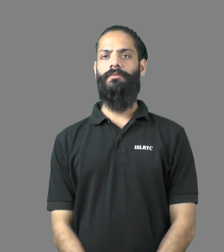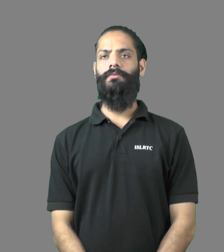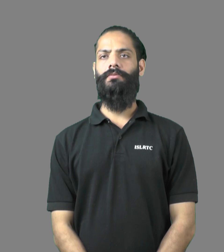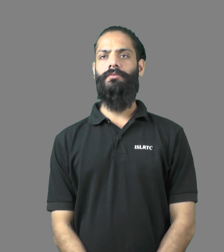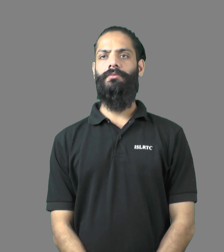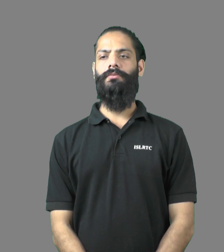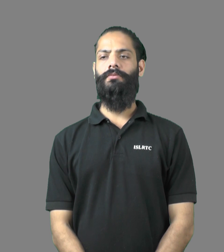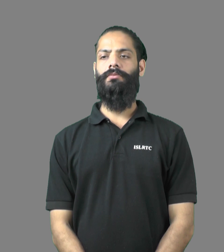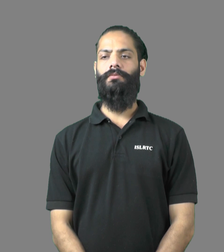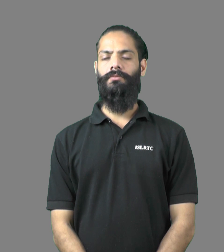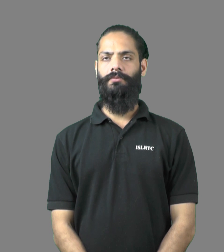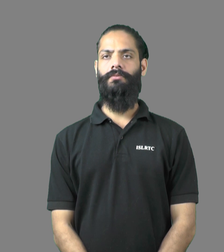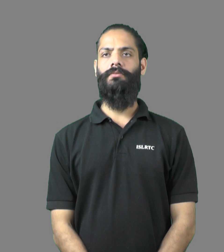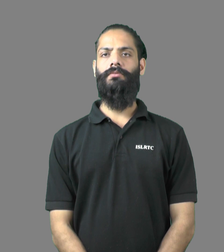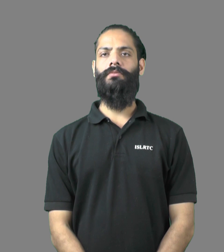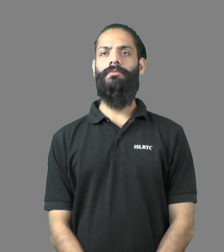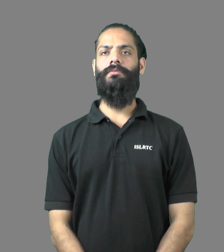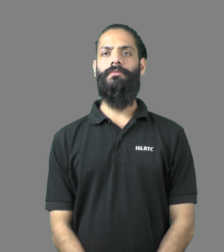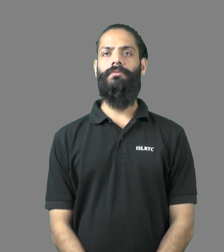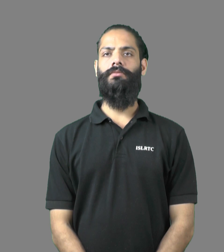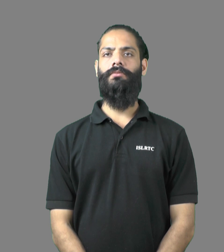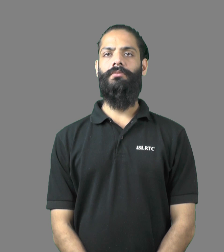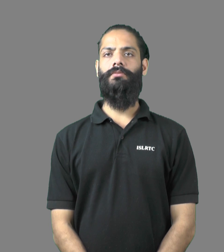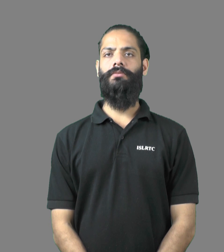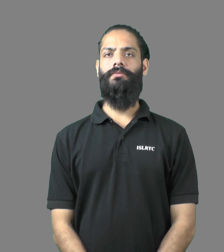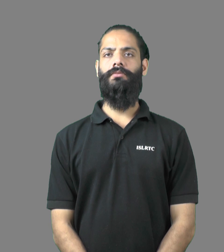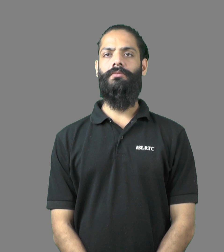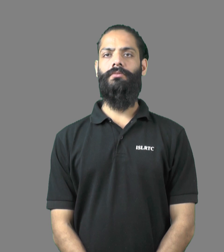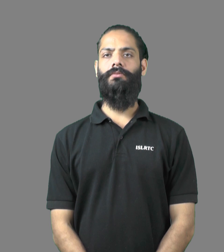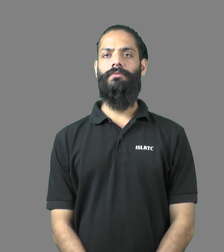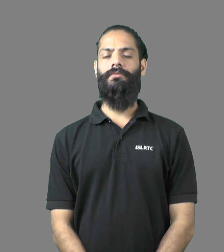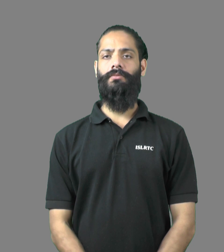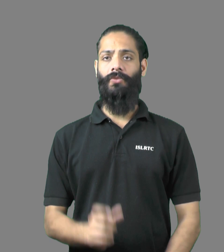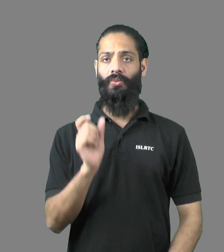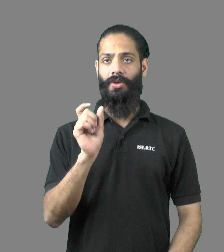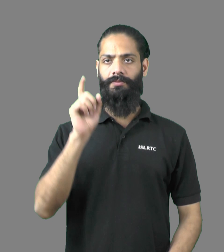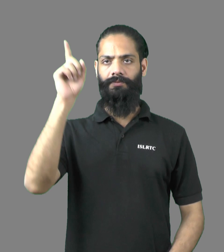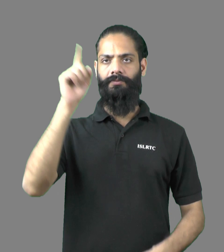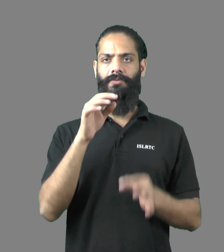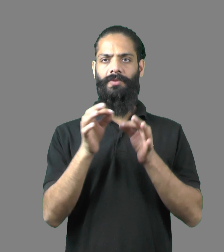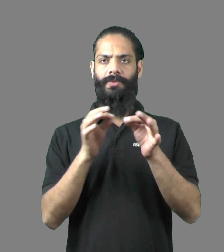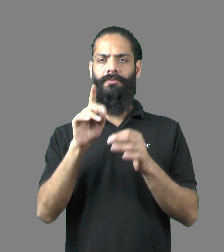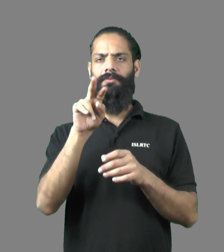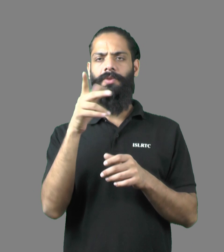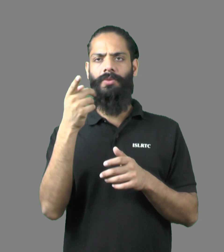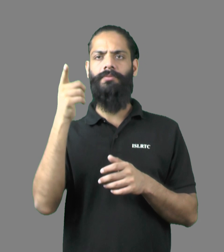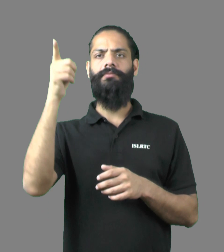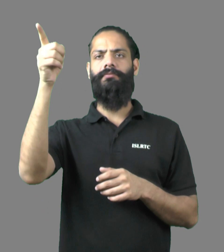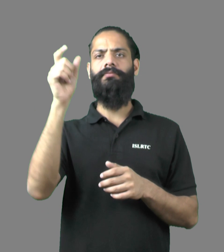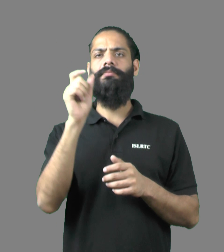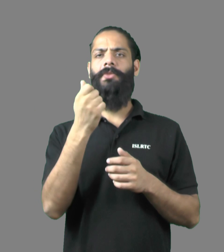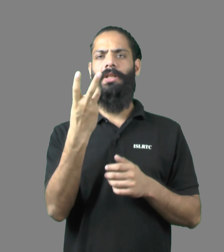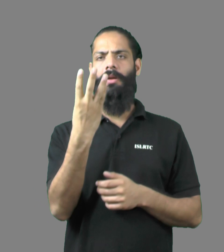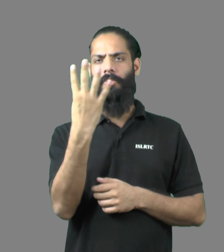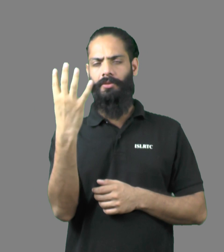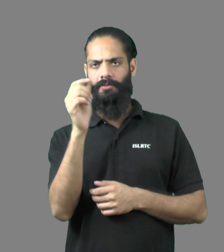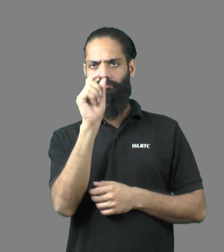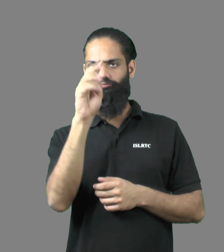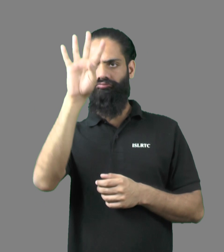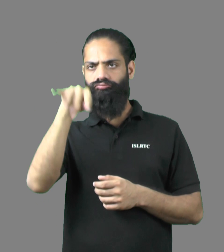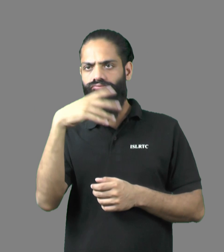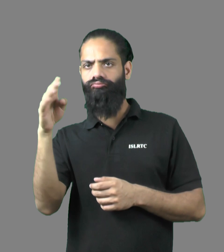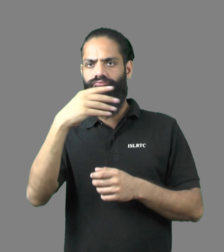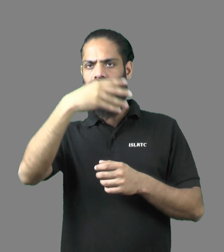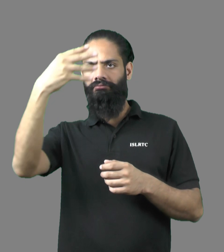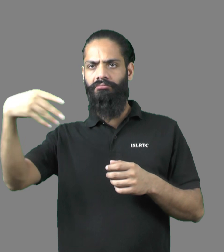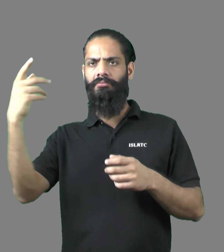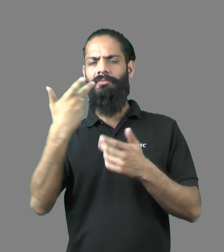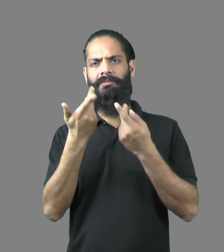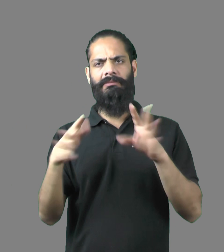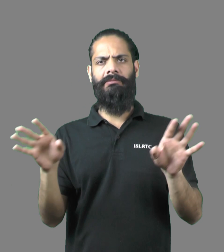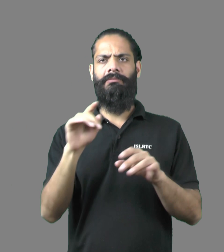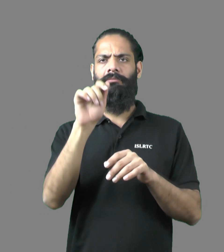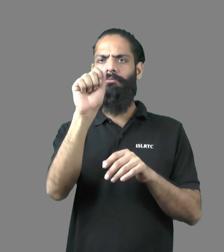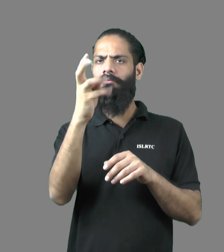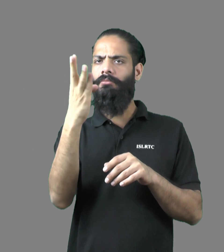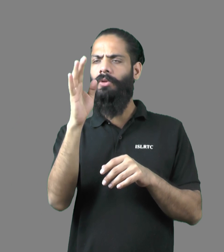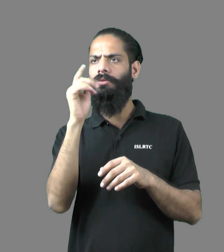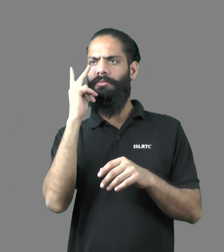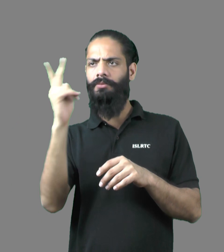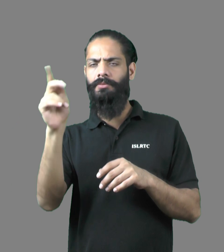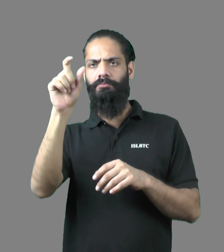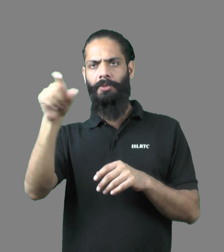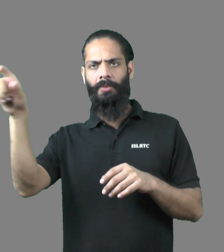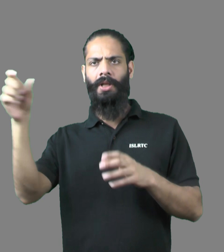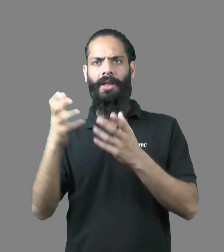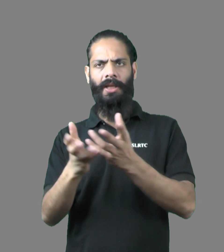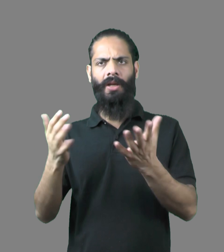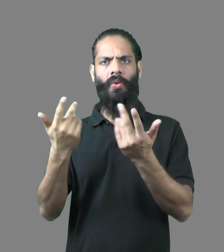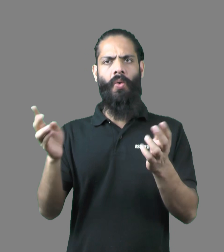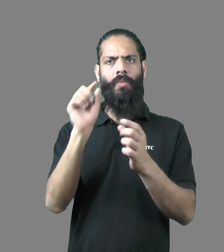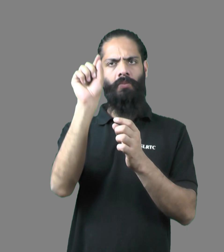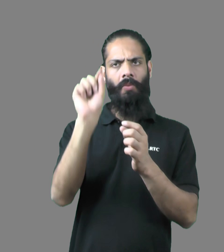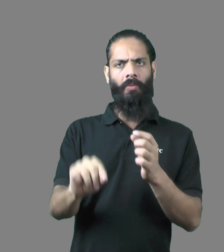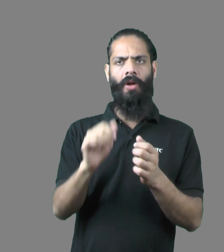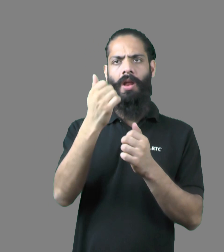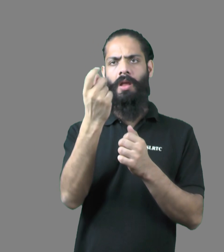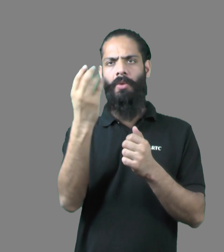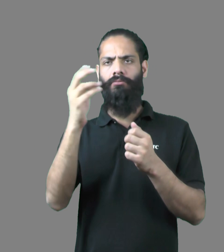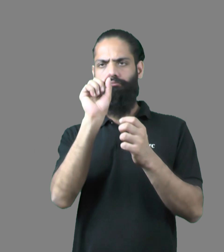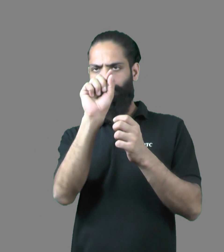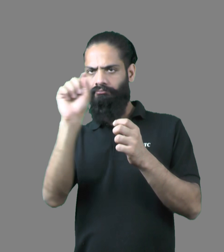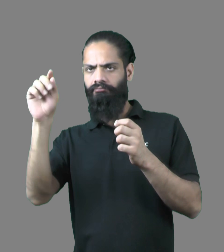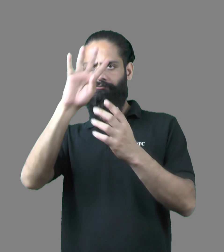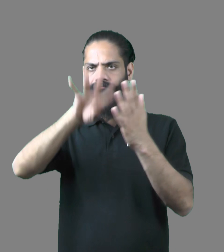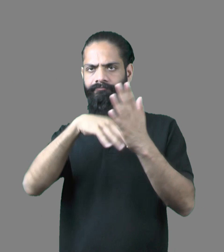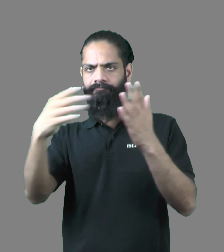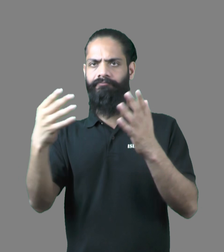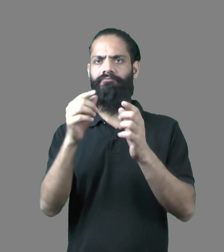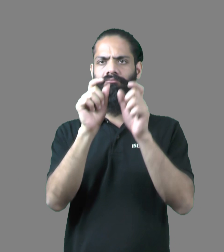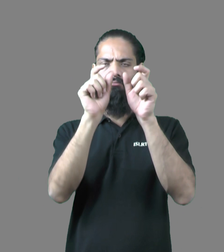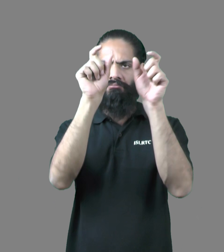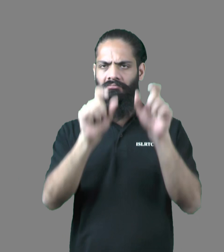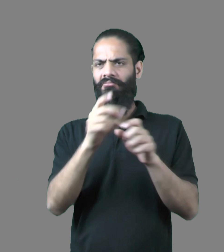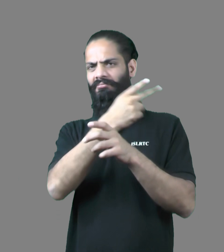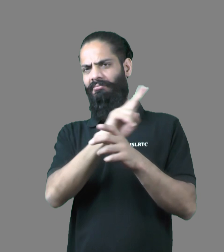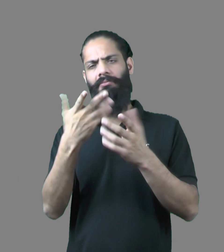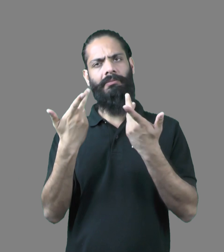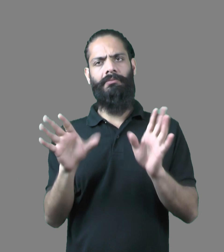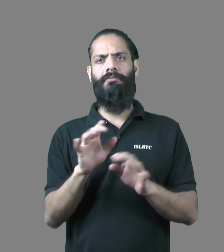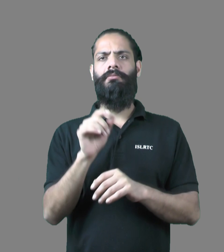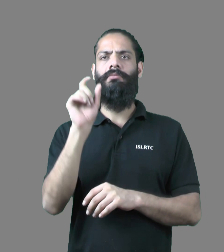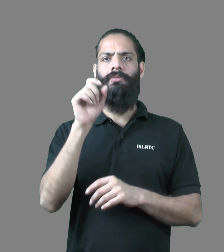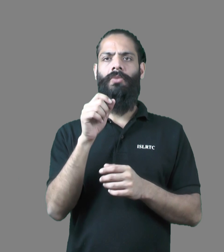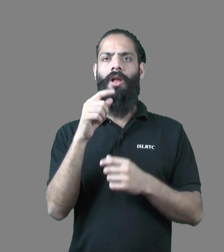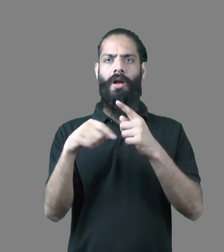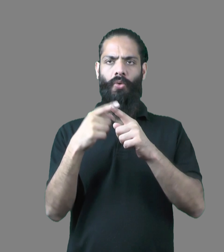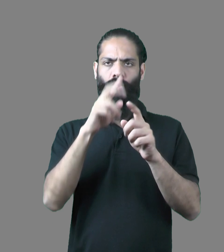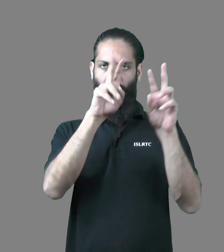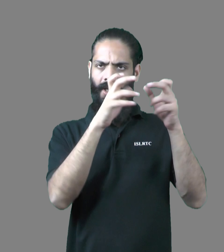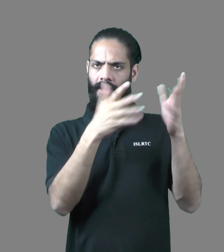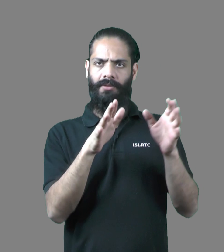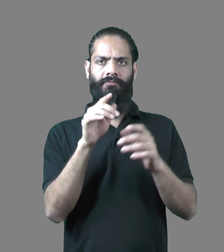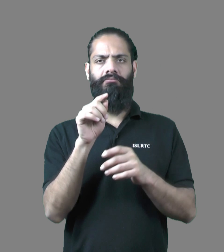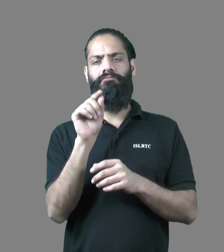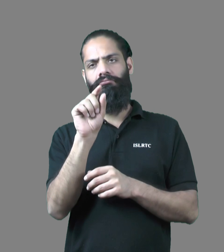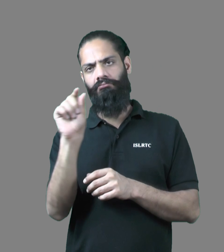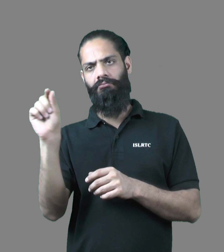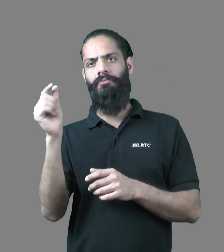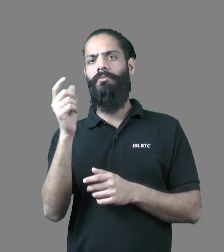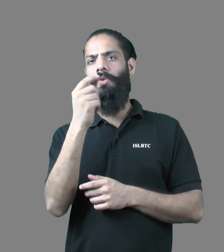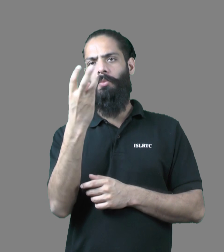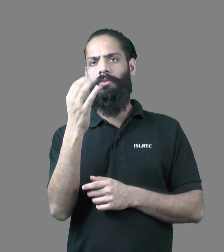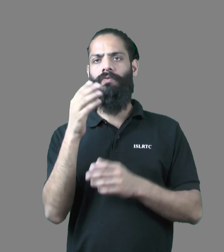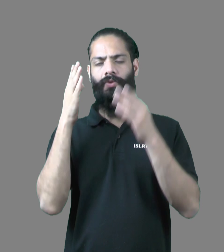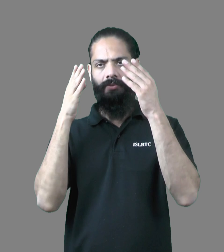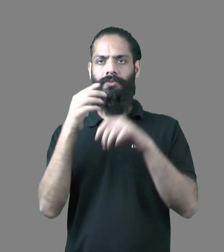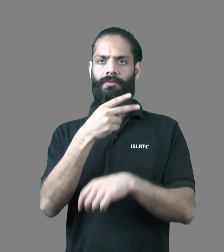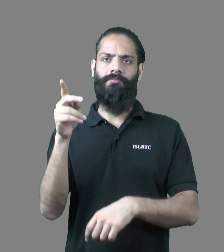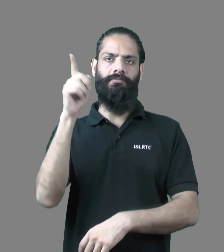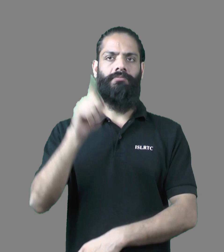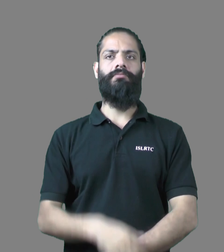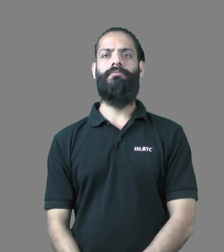Statistics